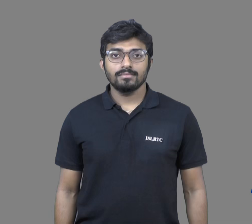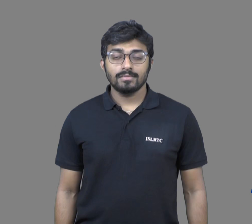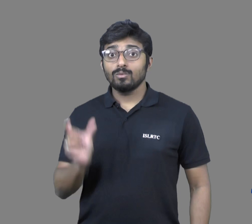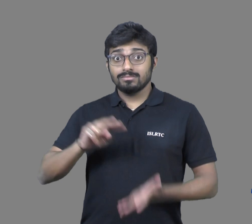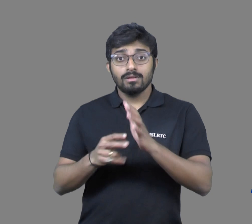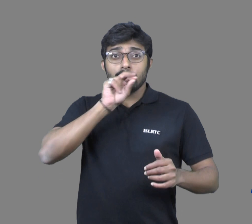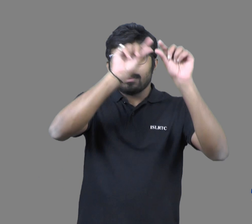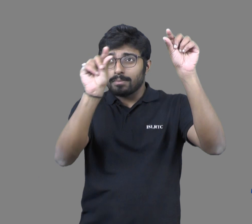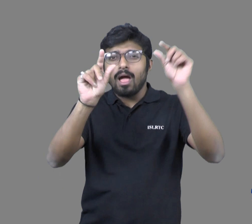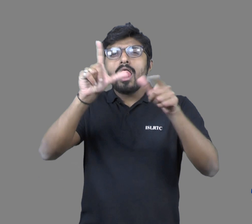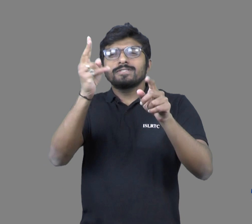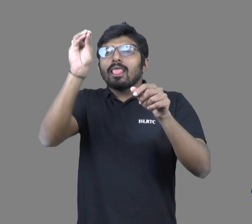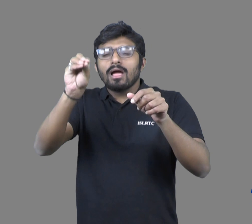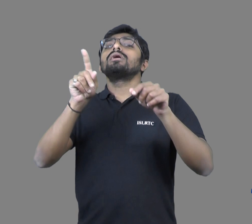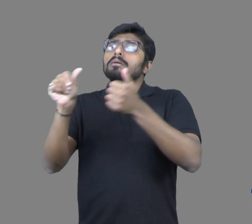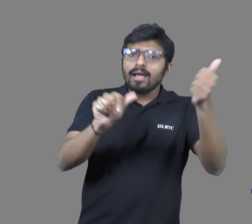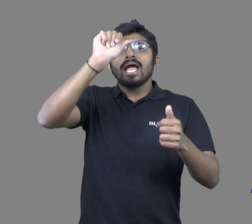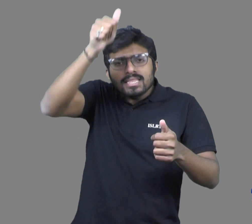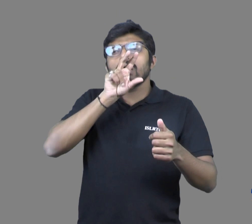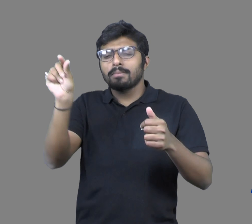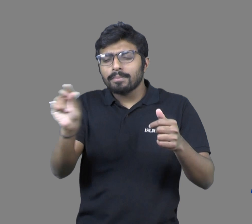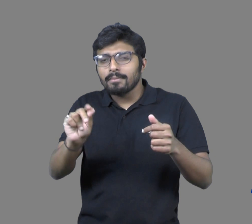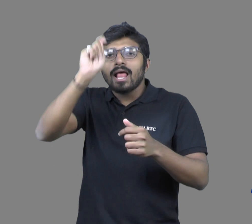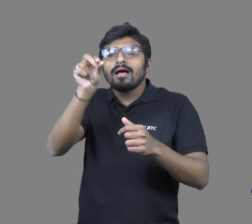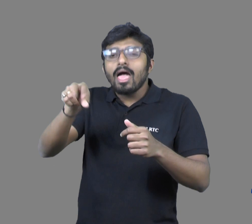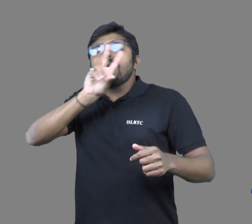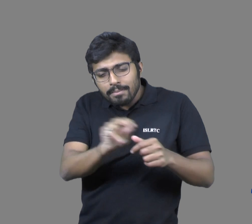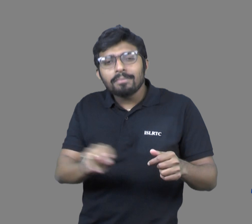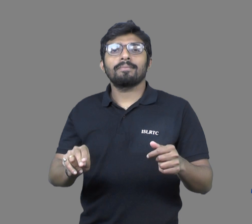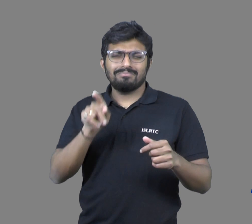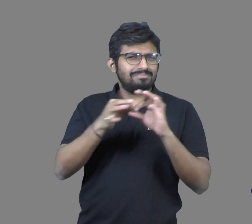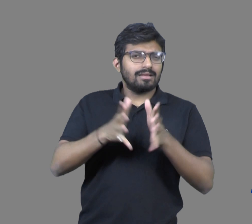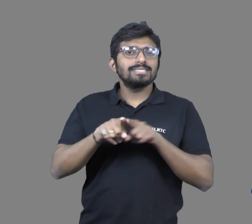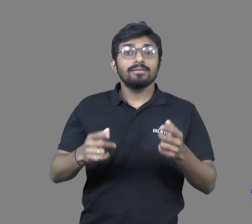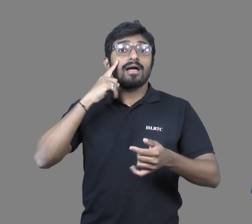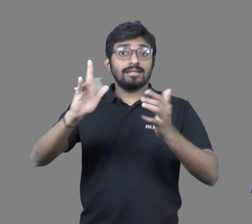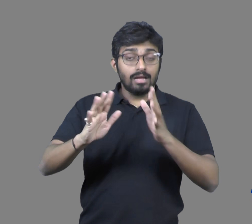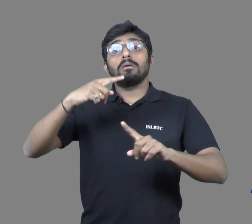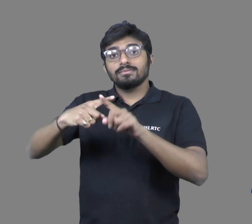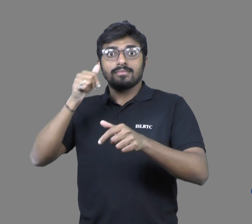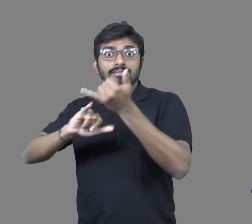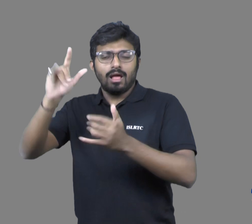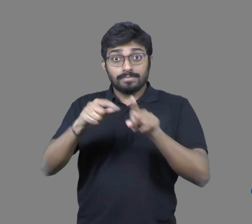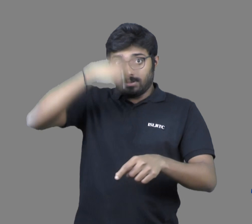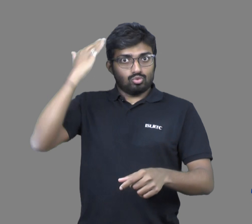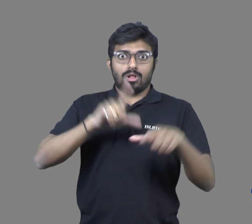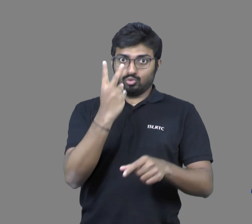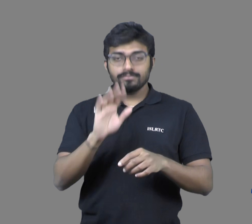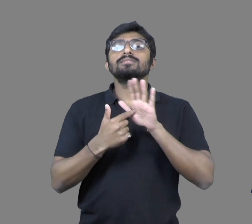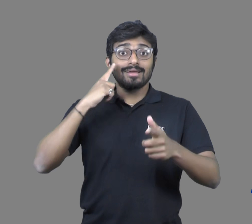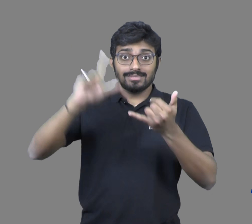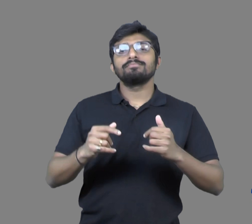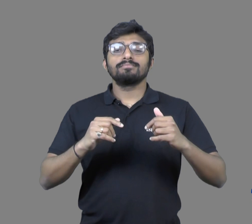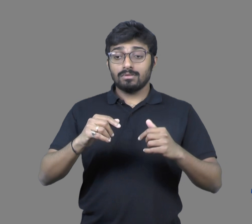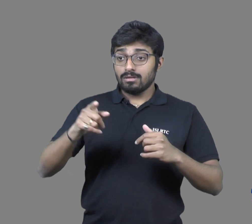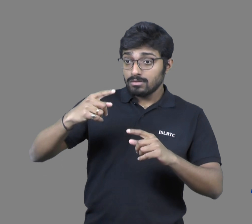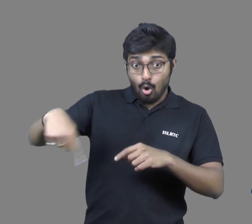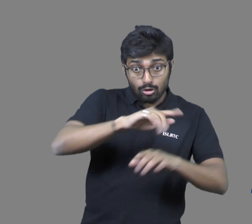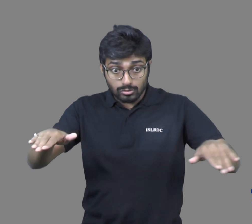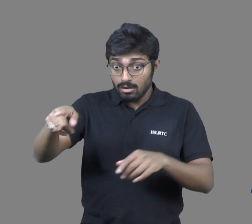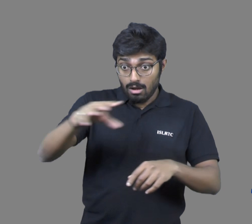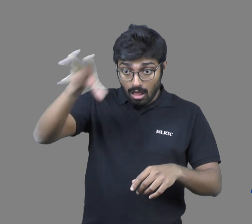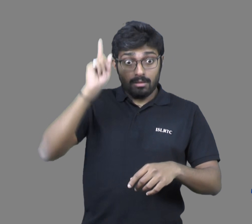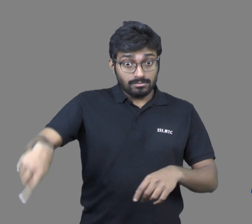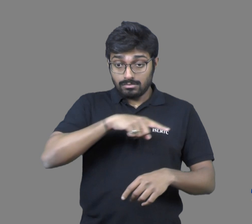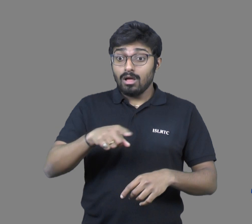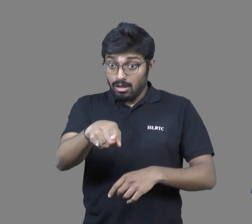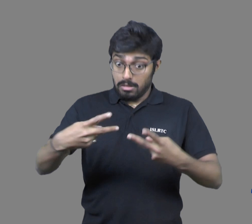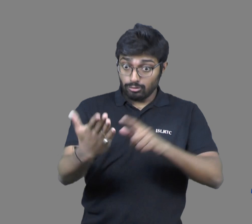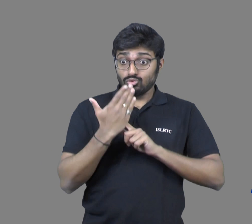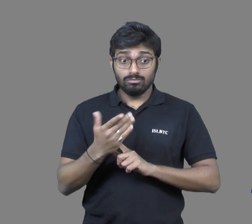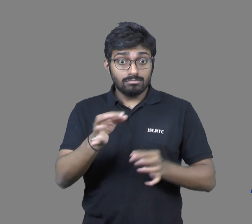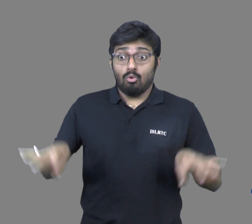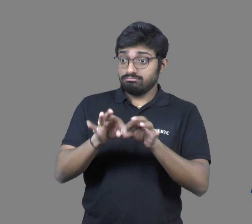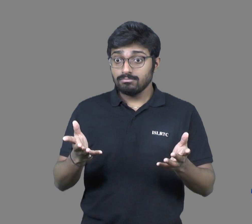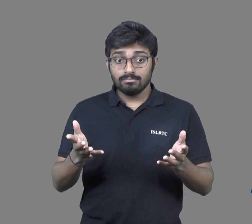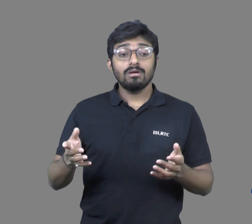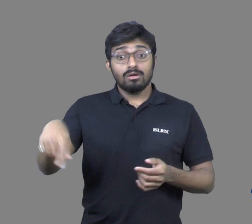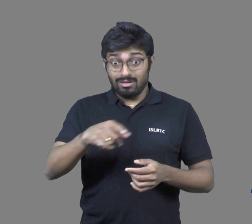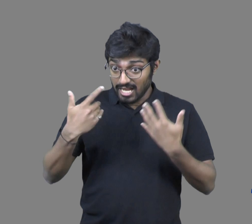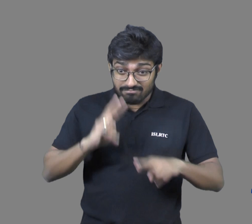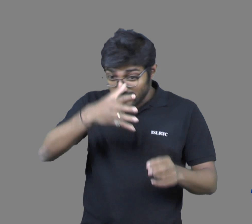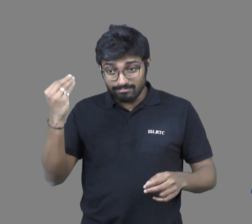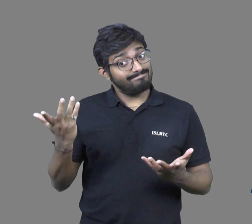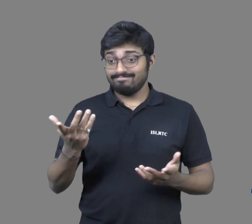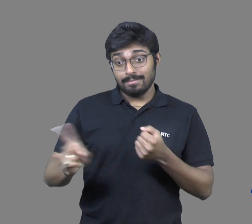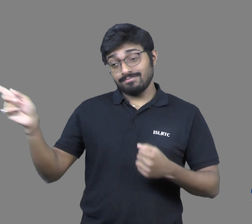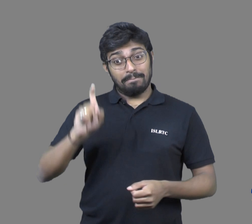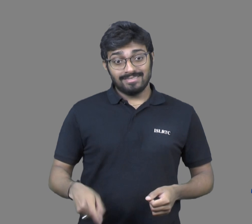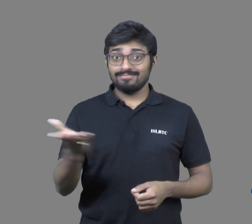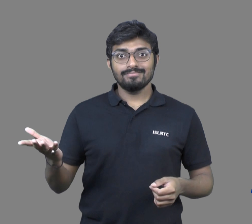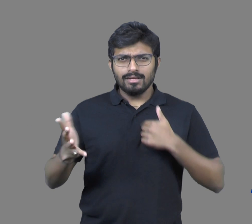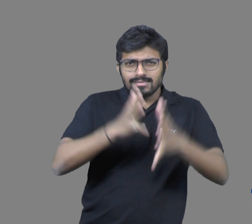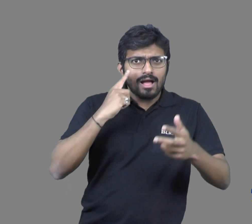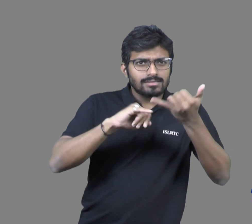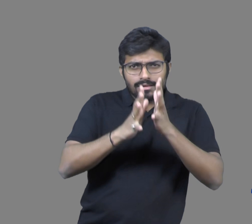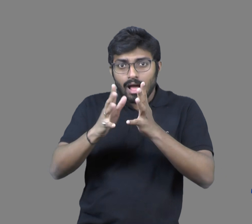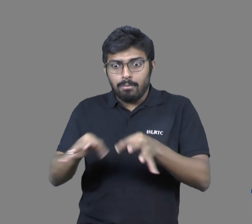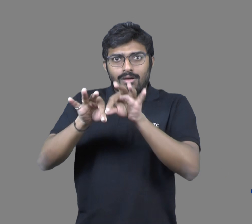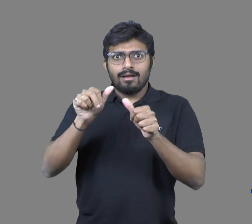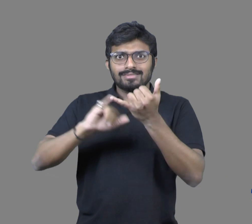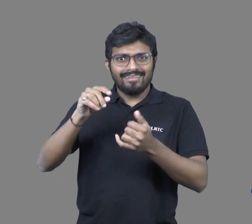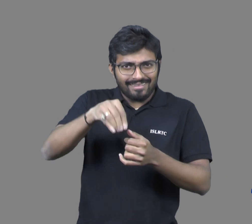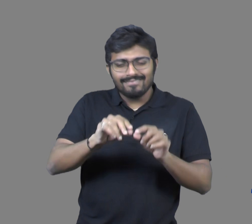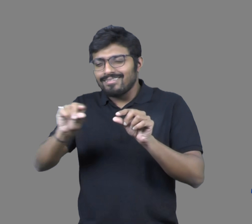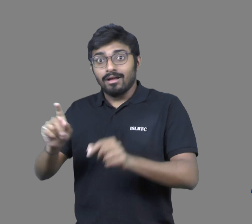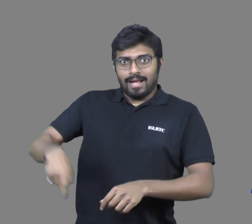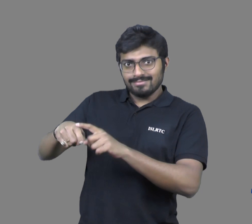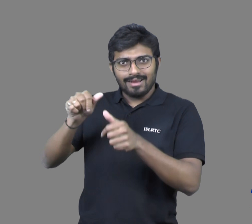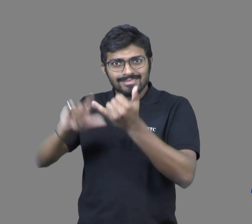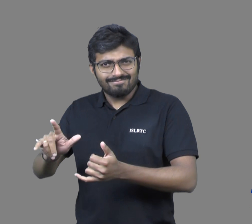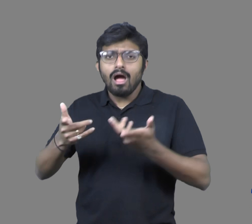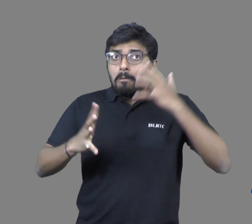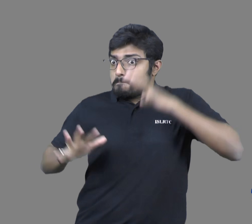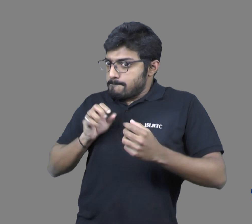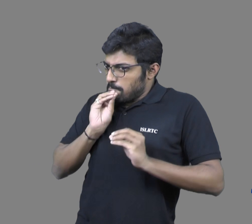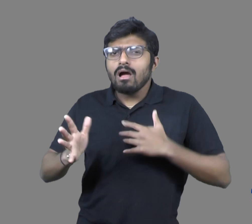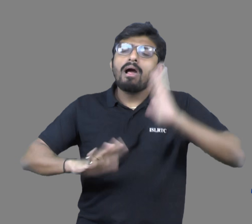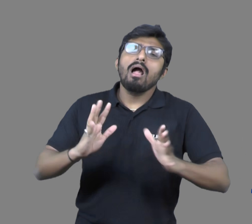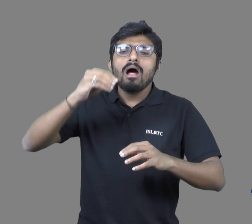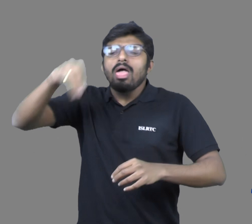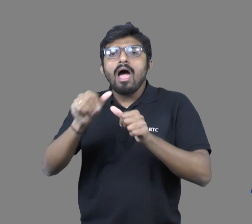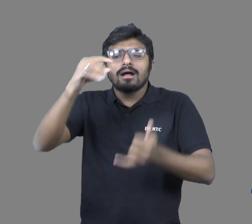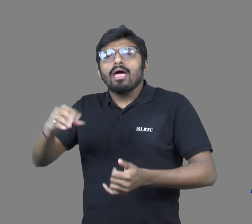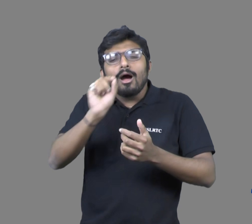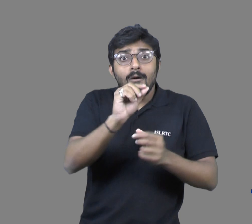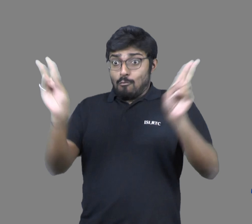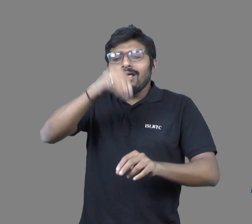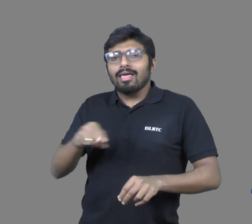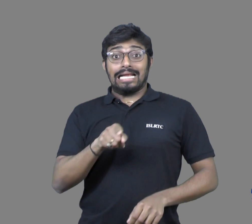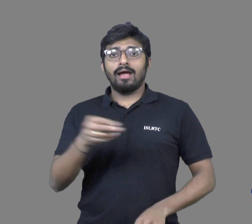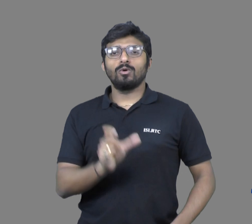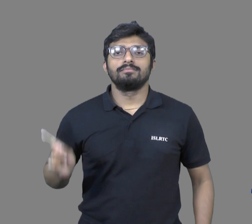Code-mixing